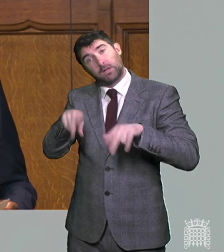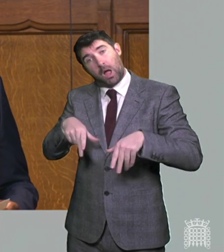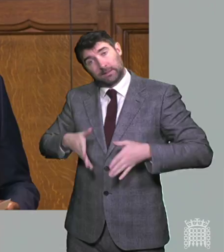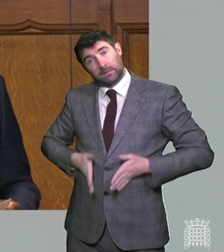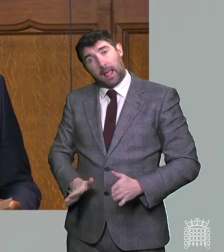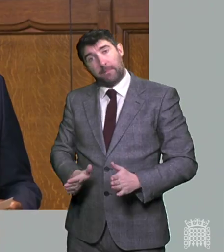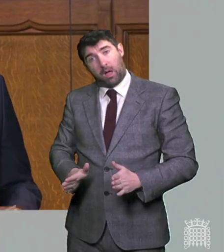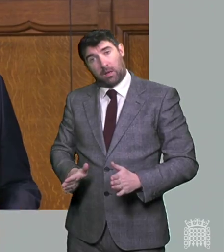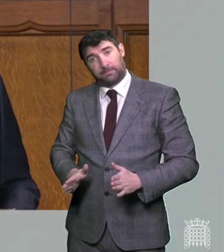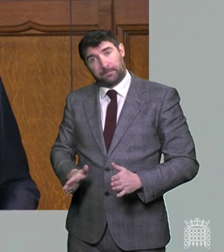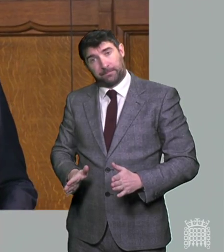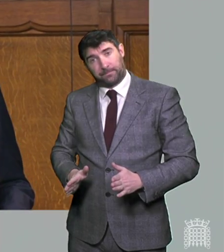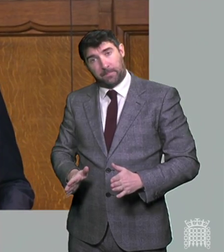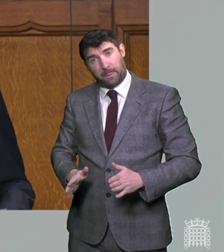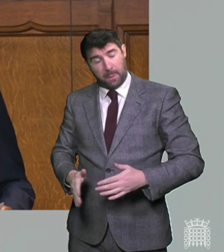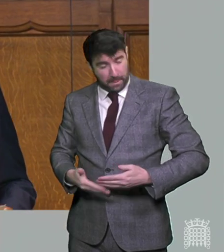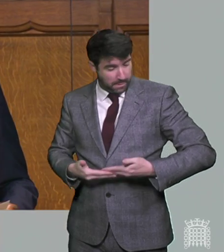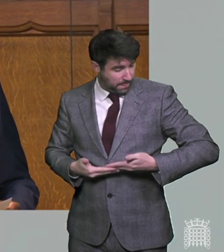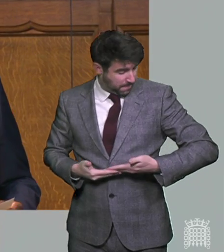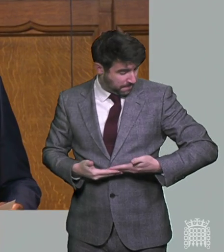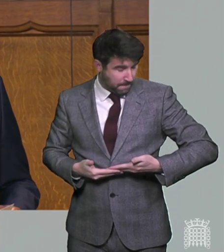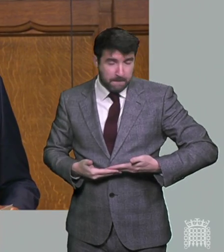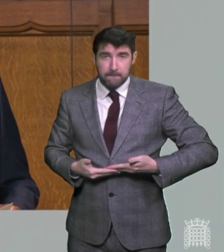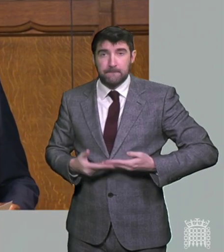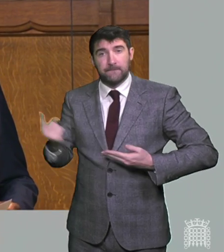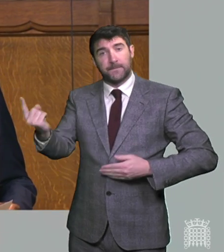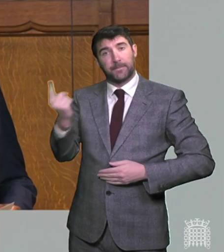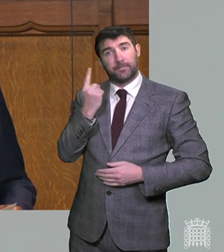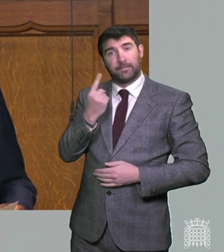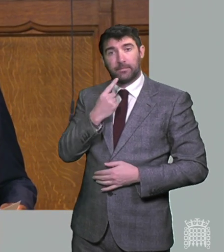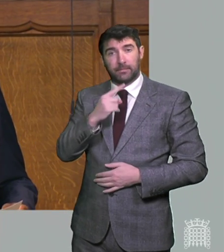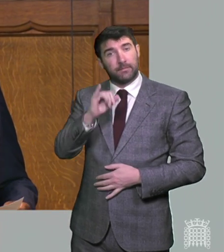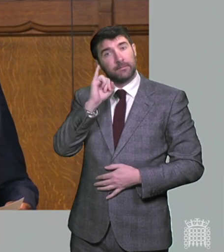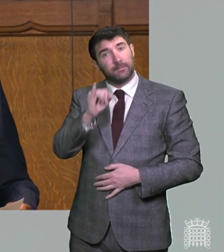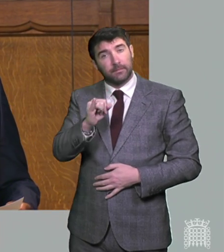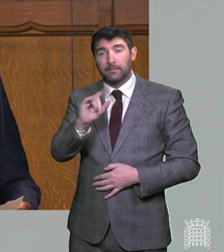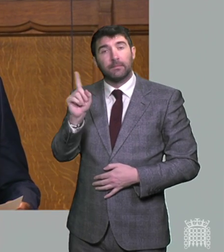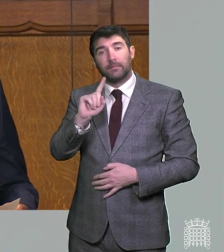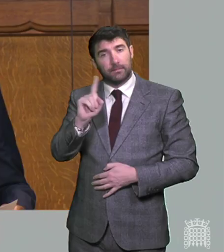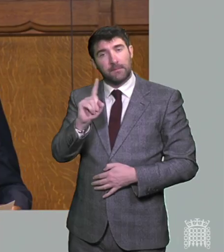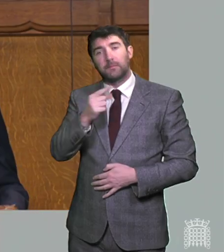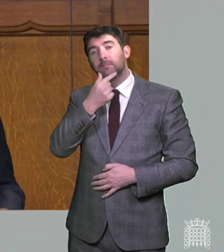Aaron came to see me regarding the disparity that exists over shared parental leave.